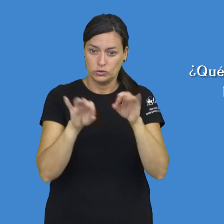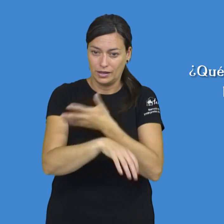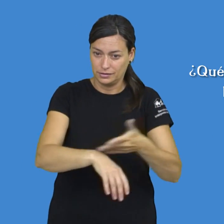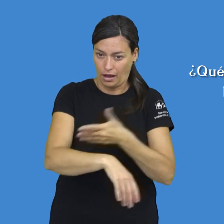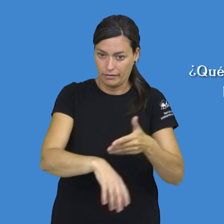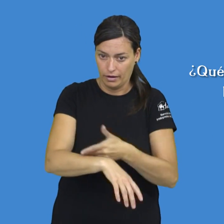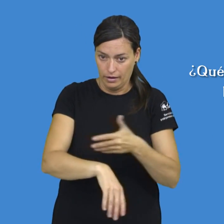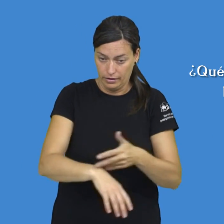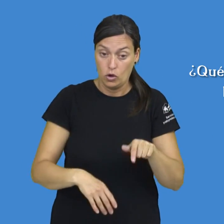sangre